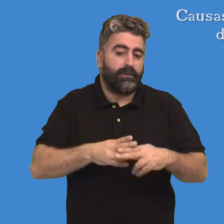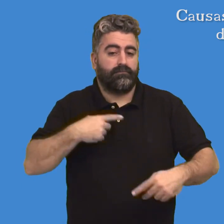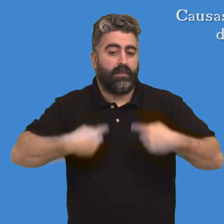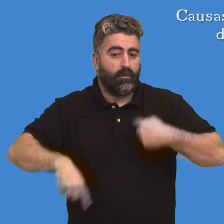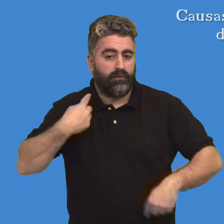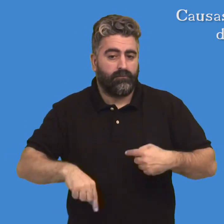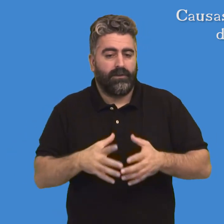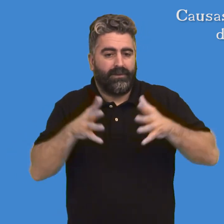circulación